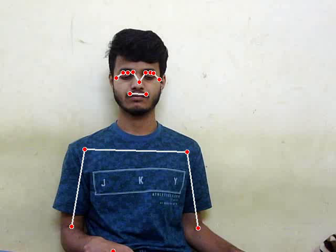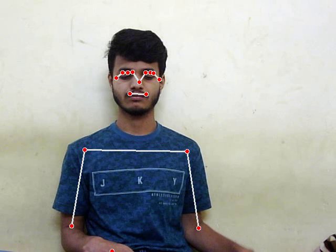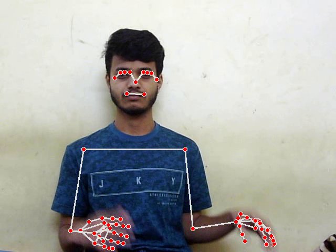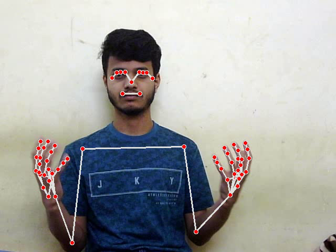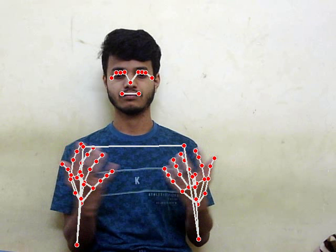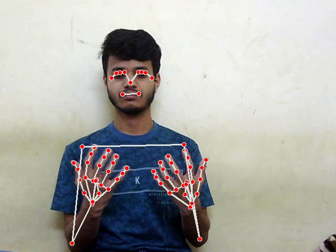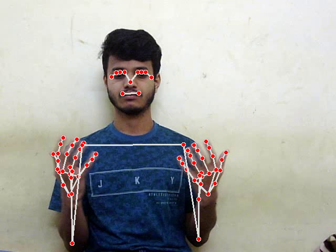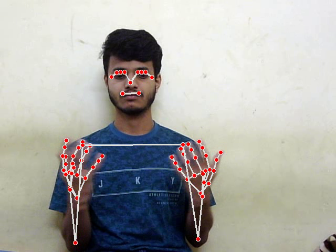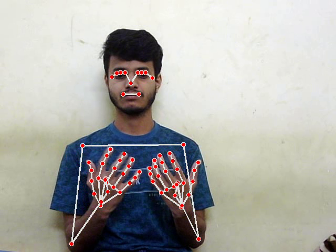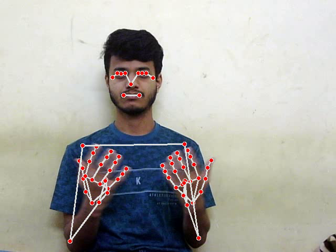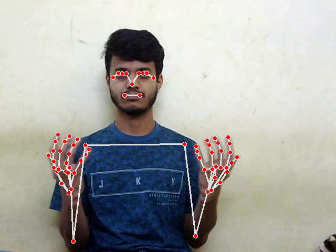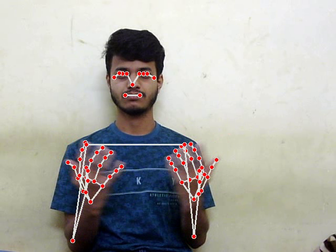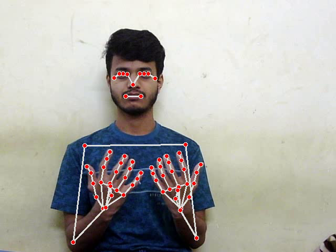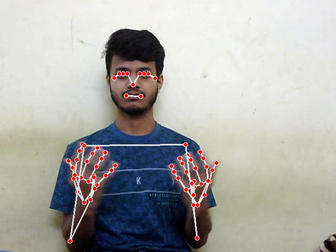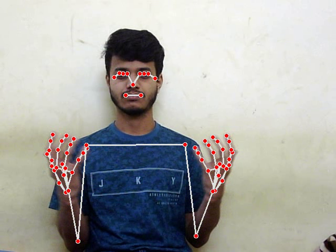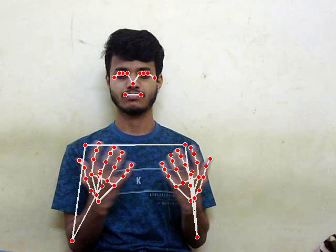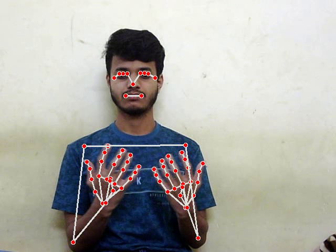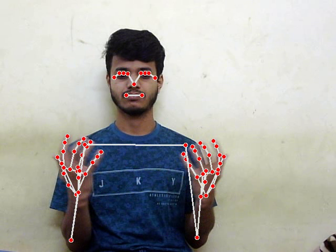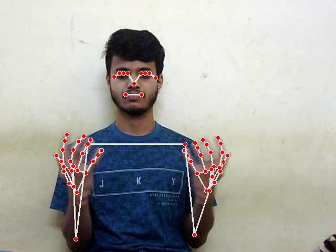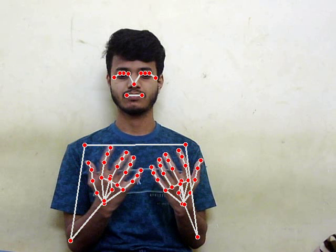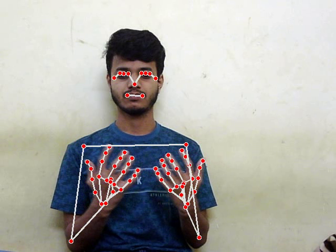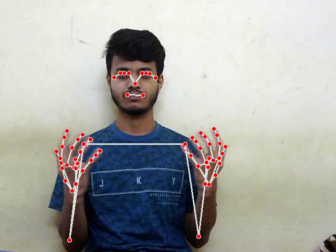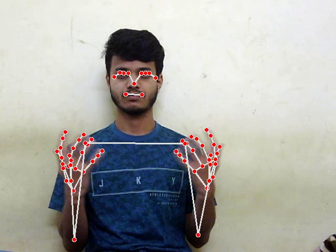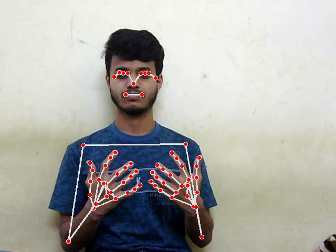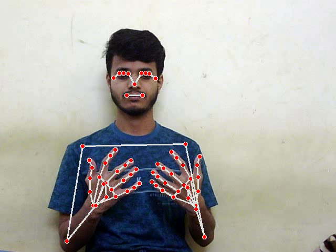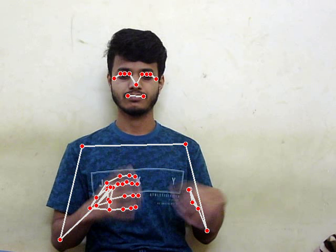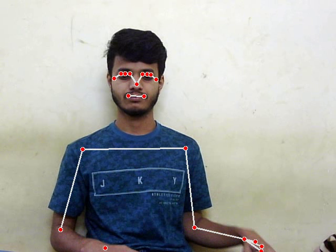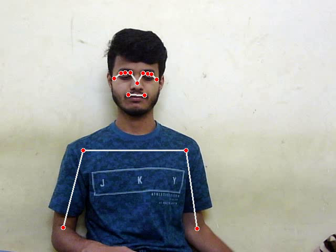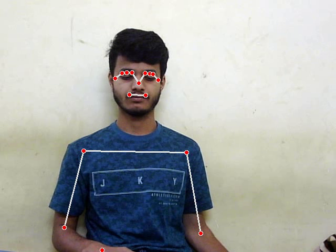what